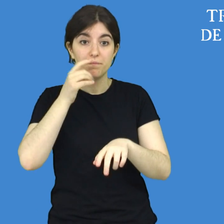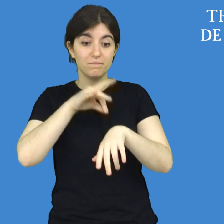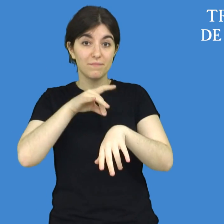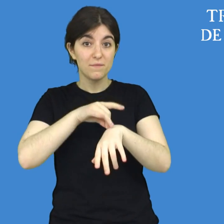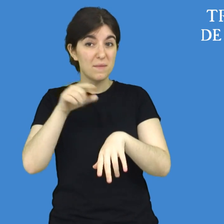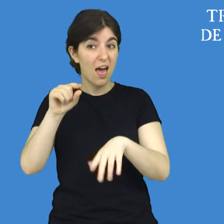enfermo